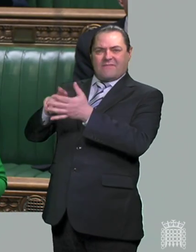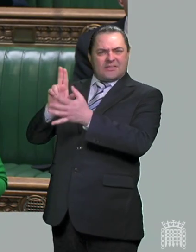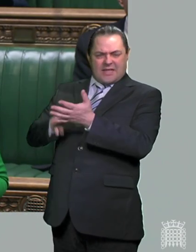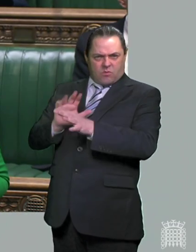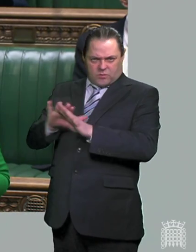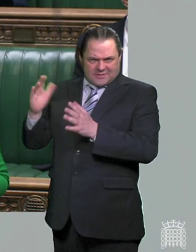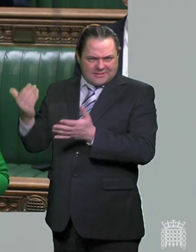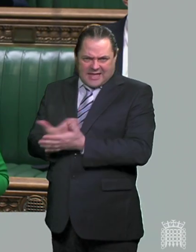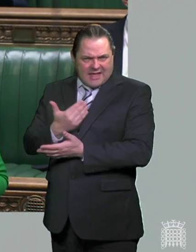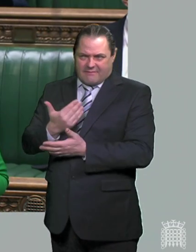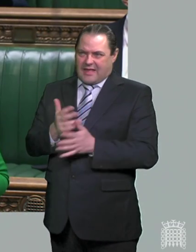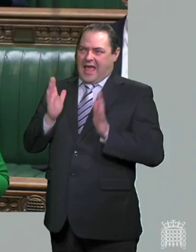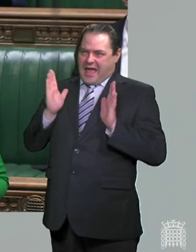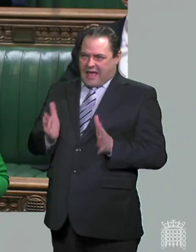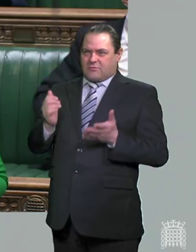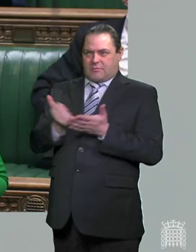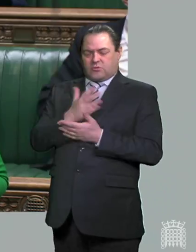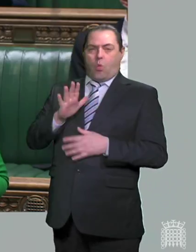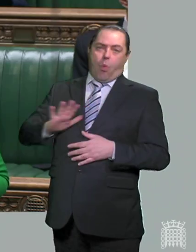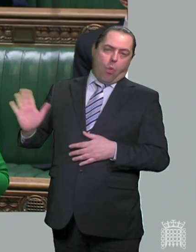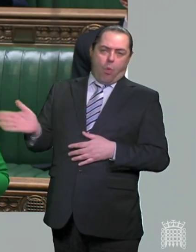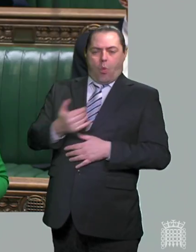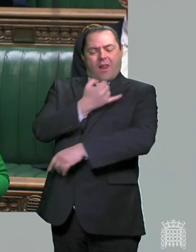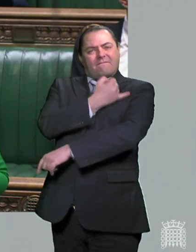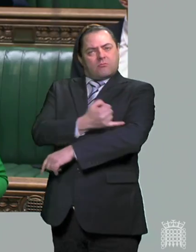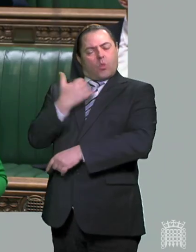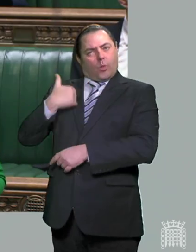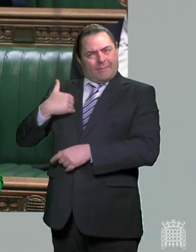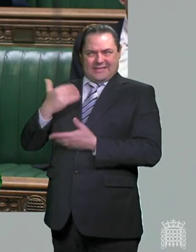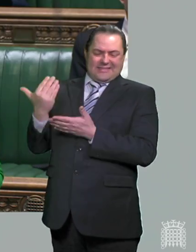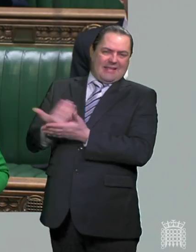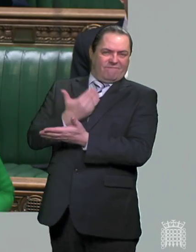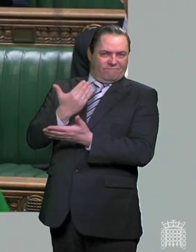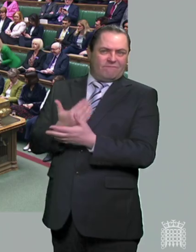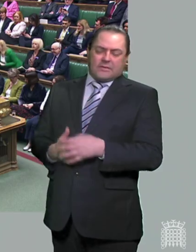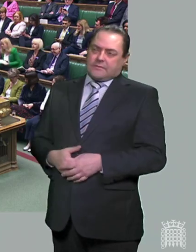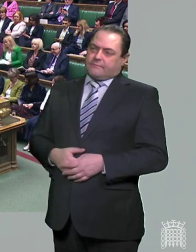Does the Minister agree that we must make sure that all vulnerable women are safe from such crimes?